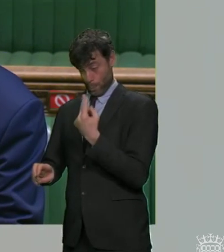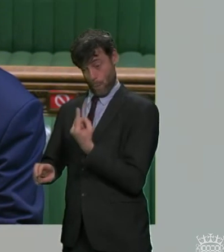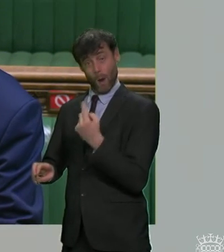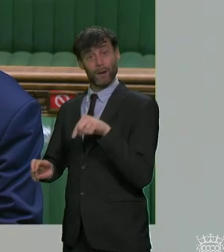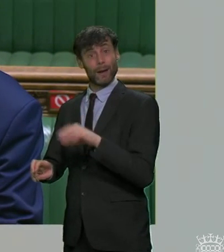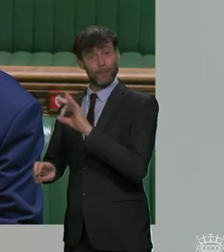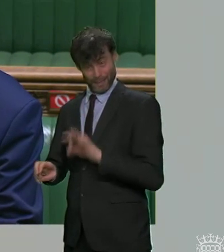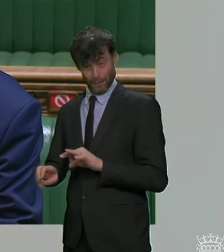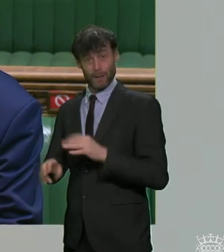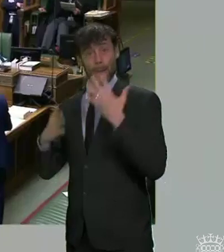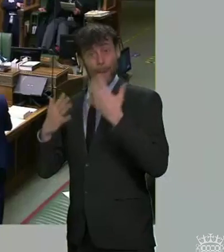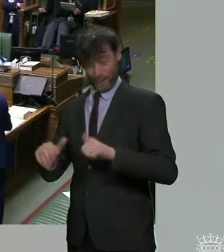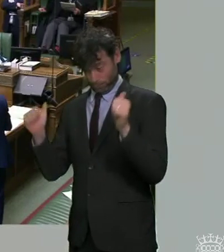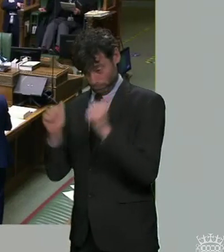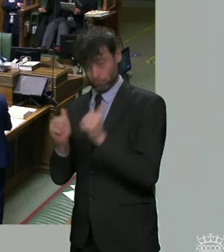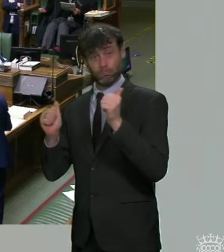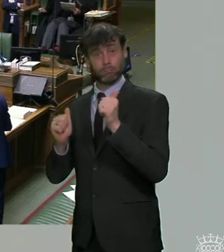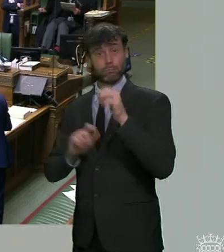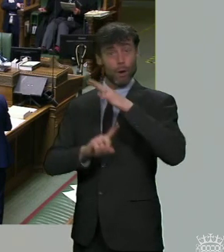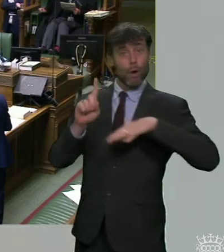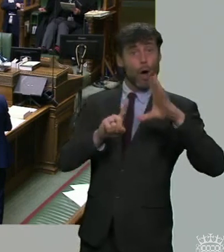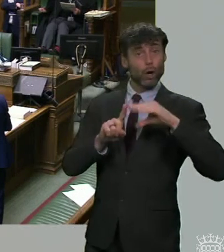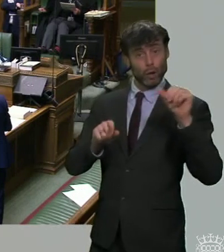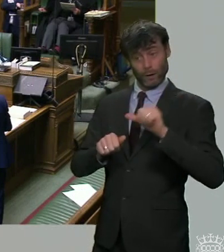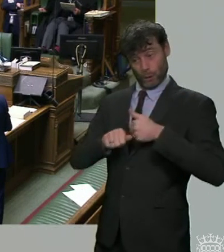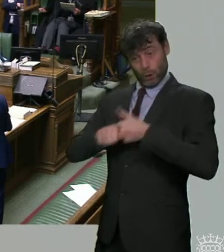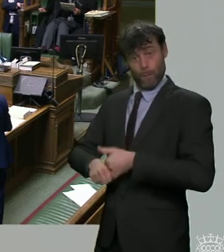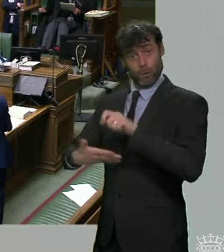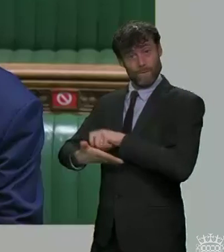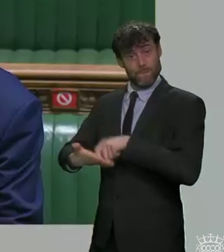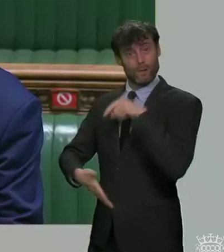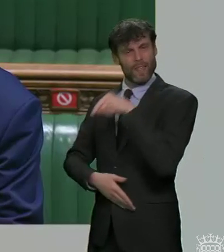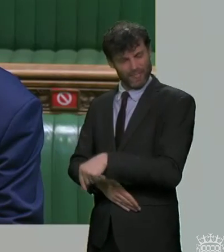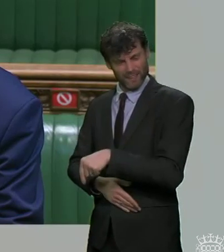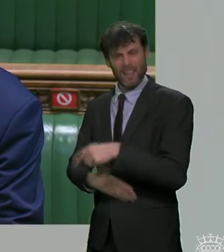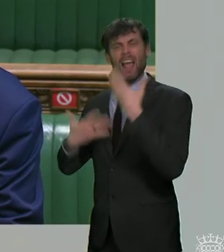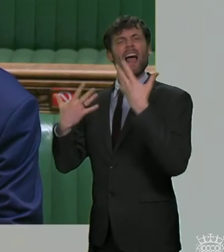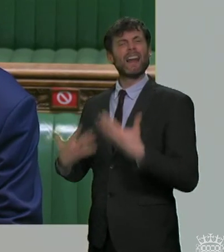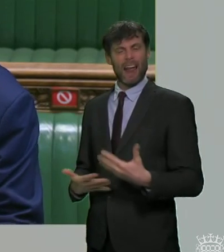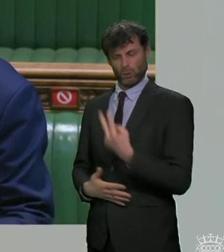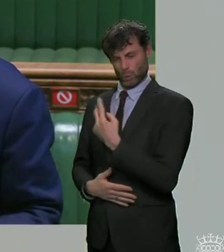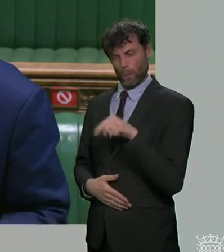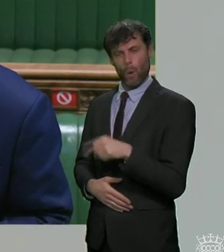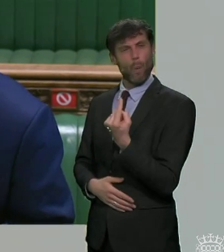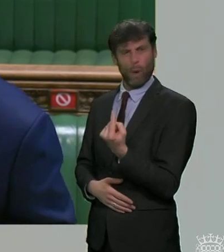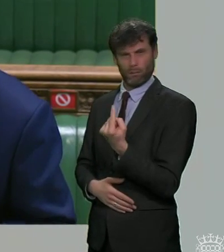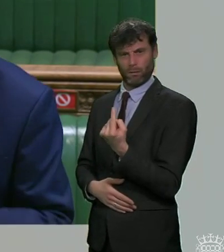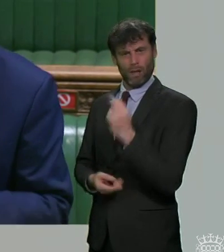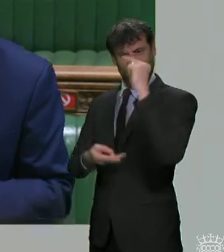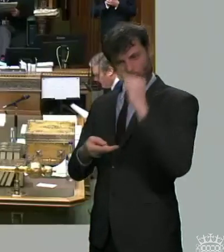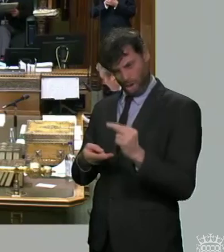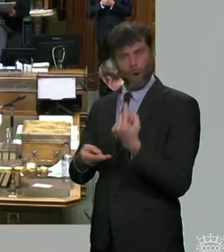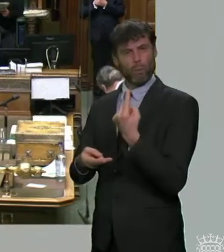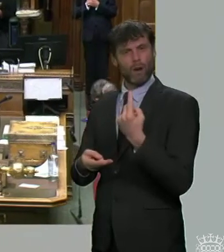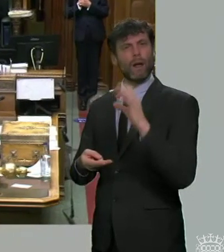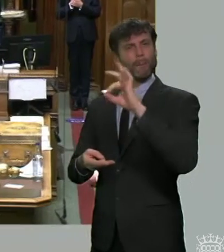His MPs voted for it, so why, after everything the NHS has done for us, is he now breaking promise after promise?